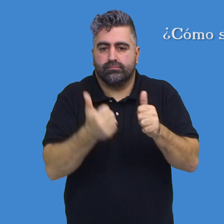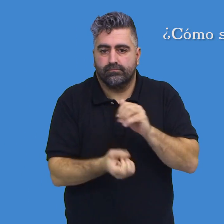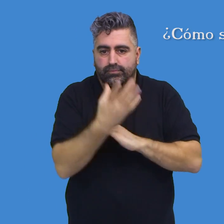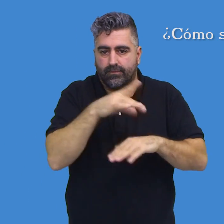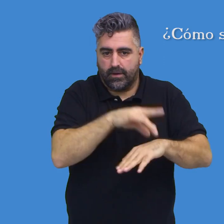crear